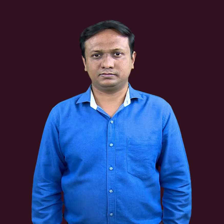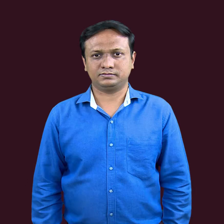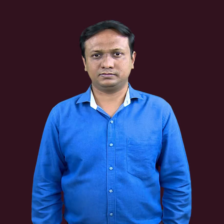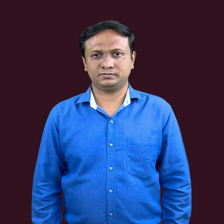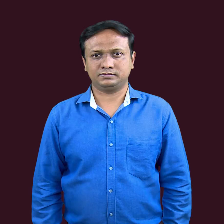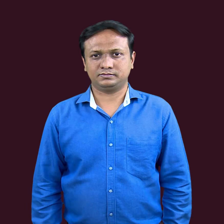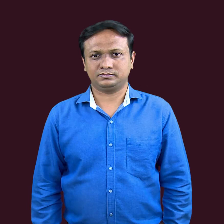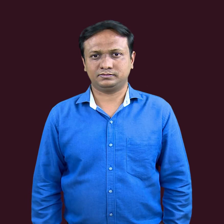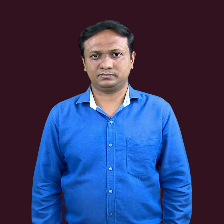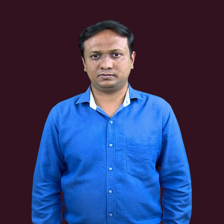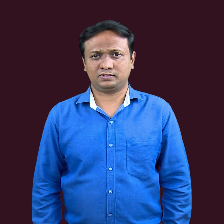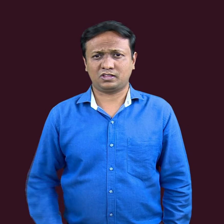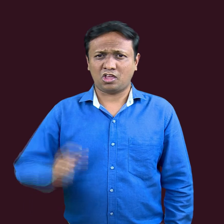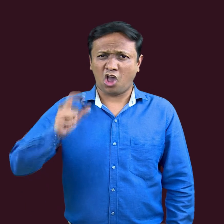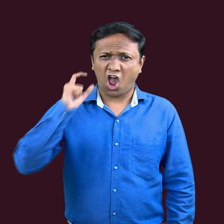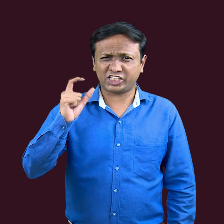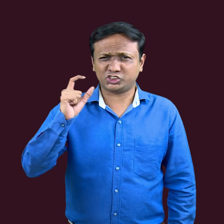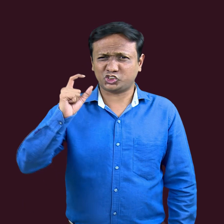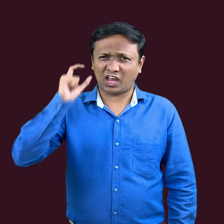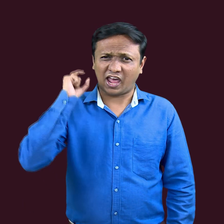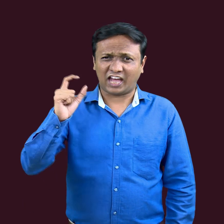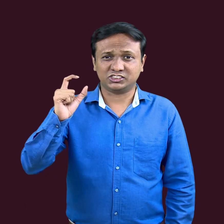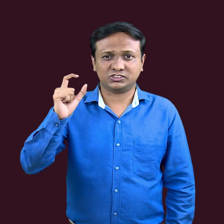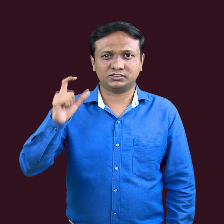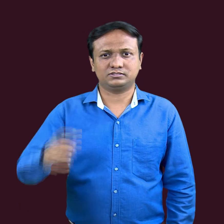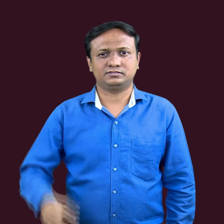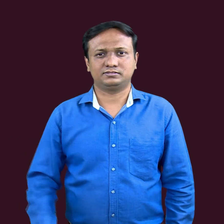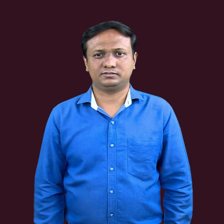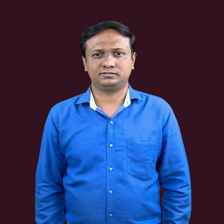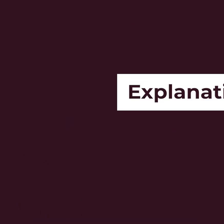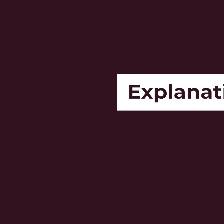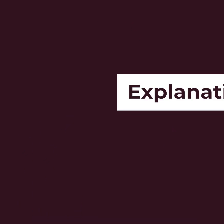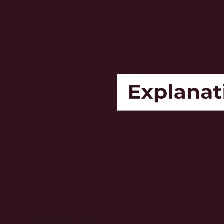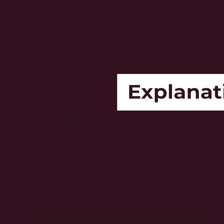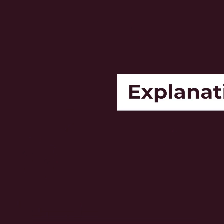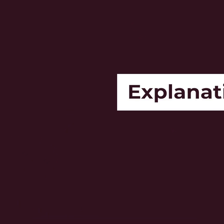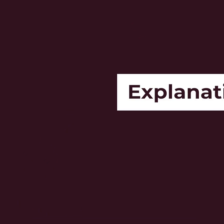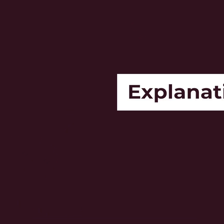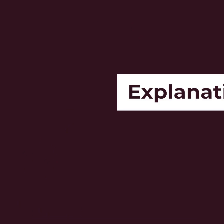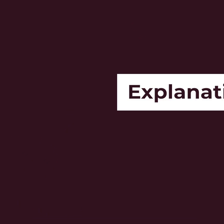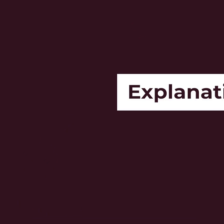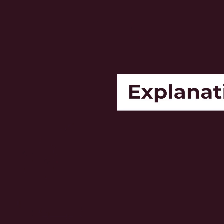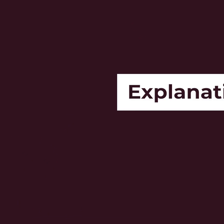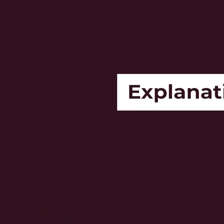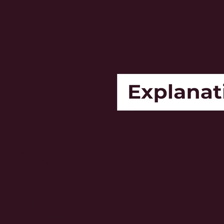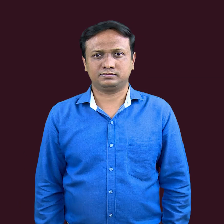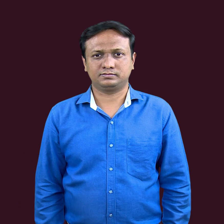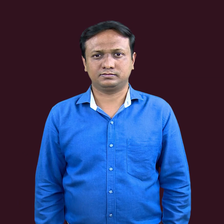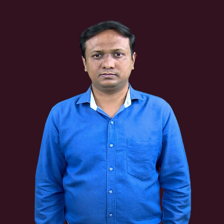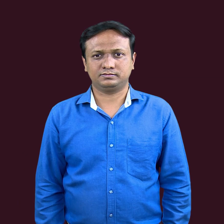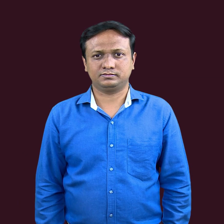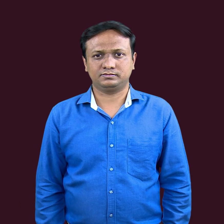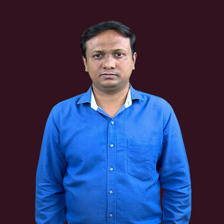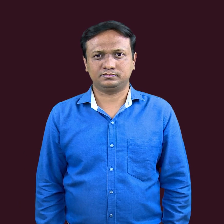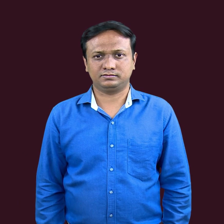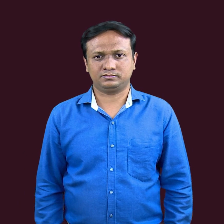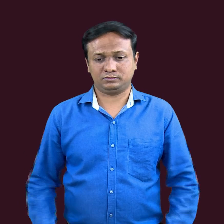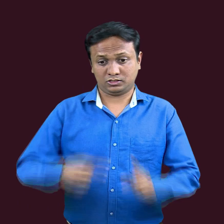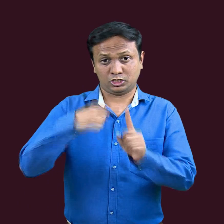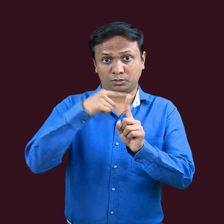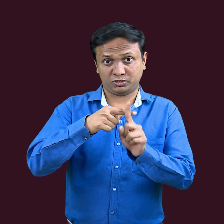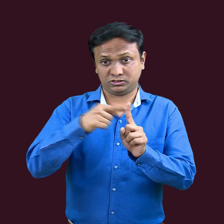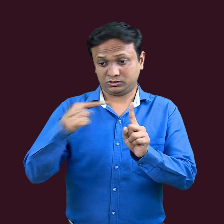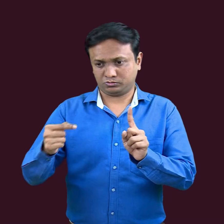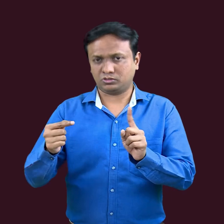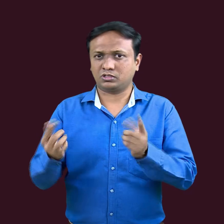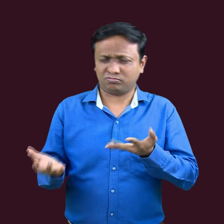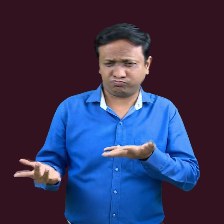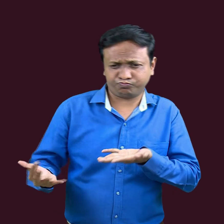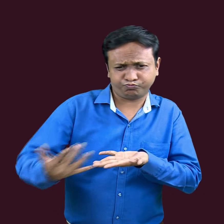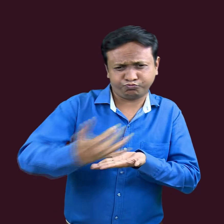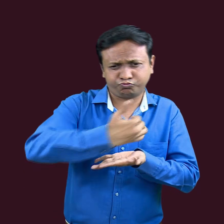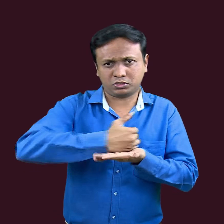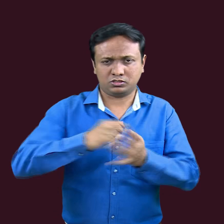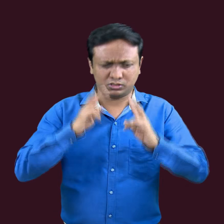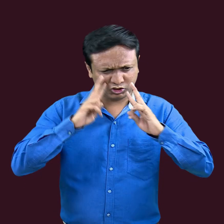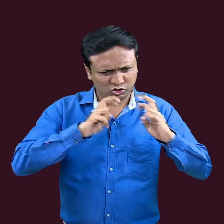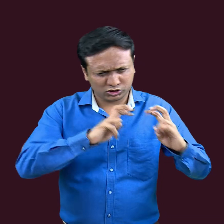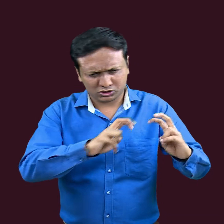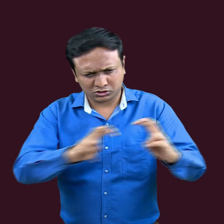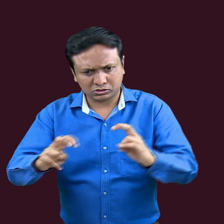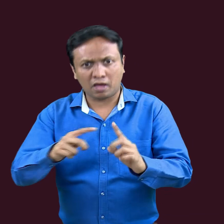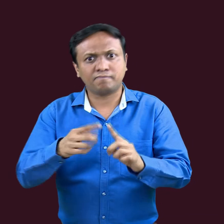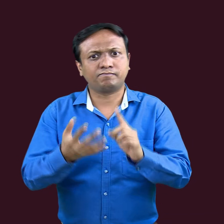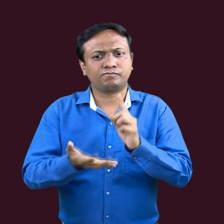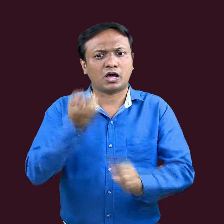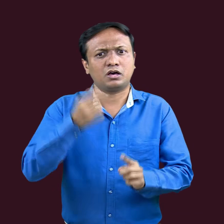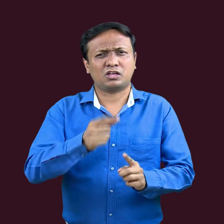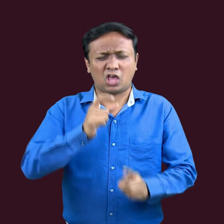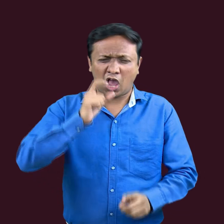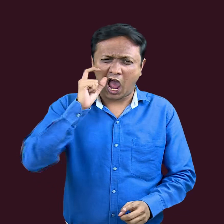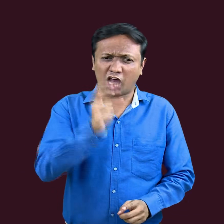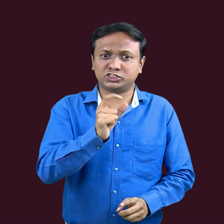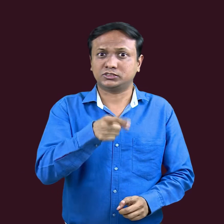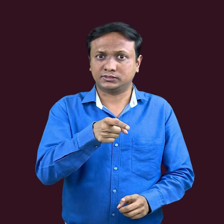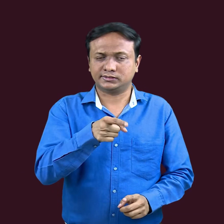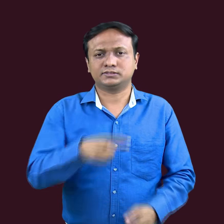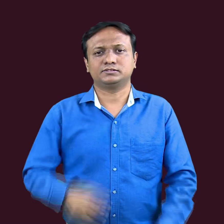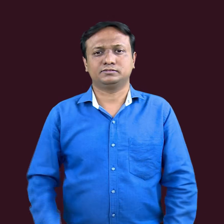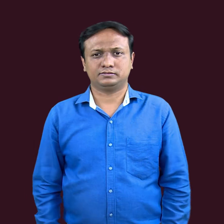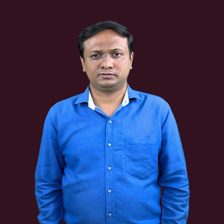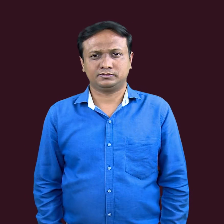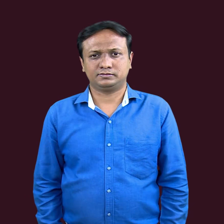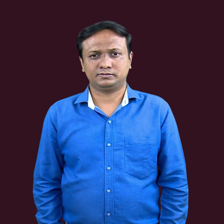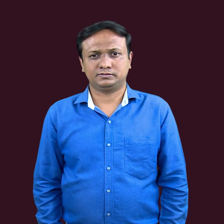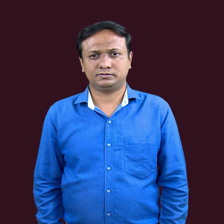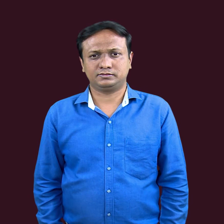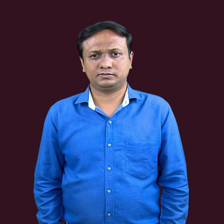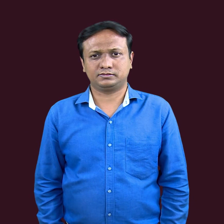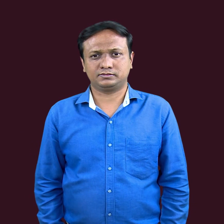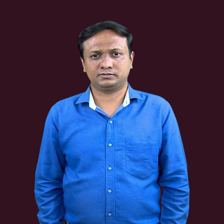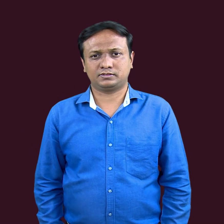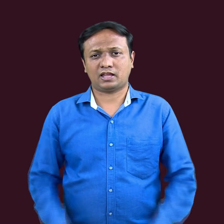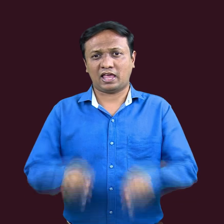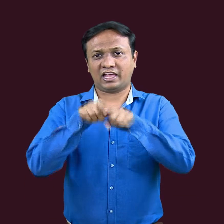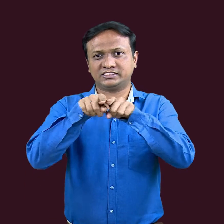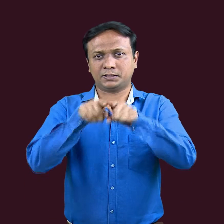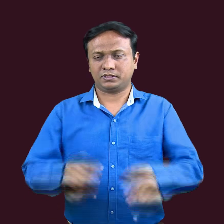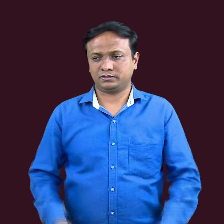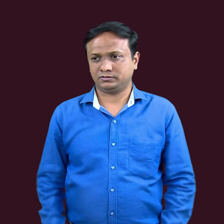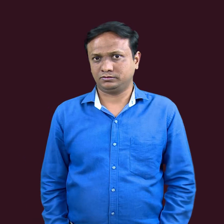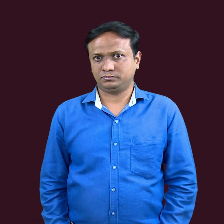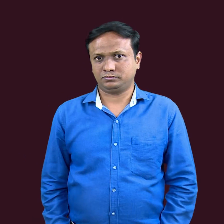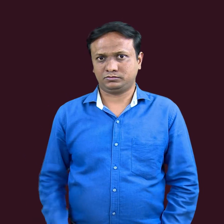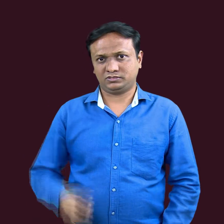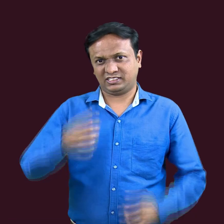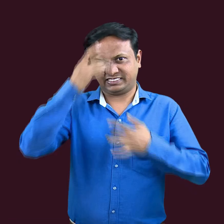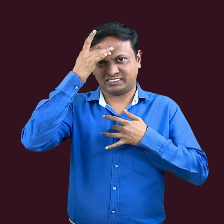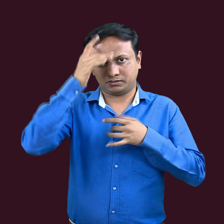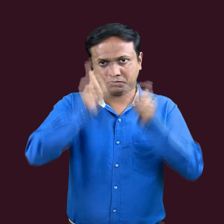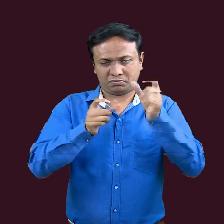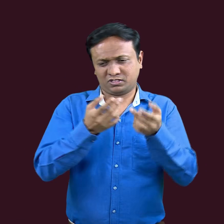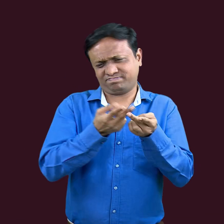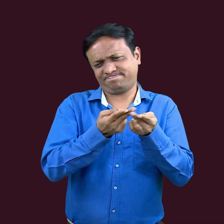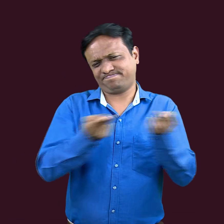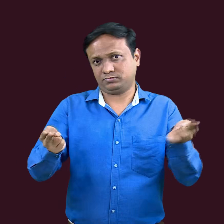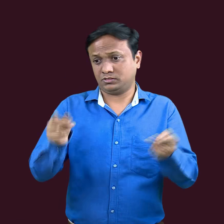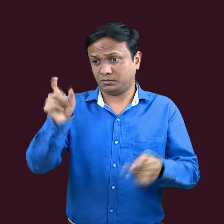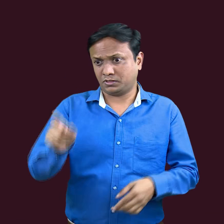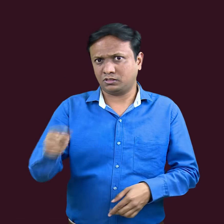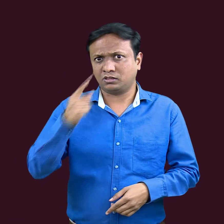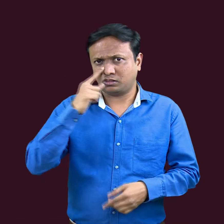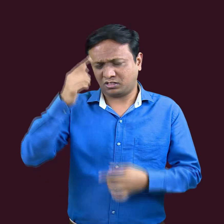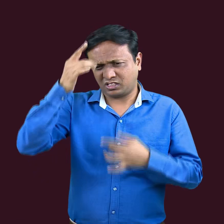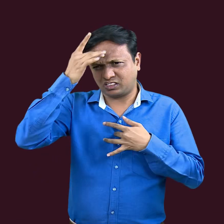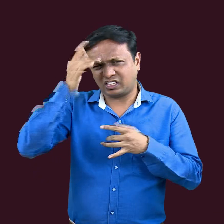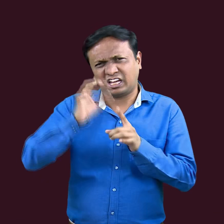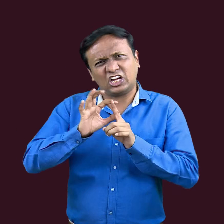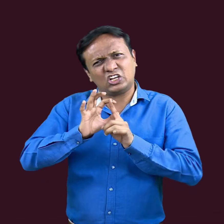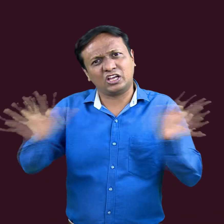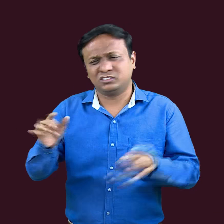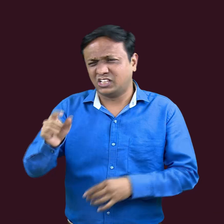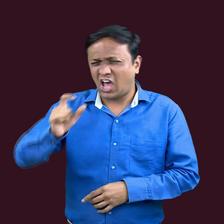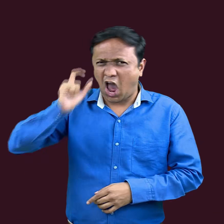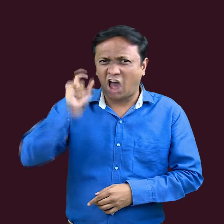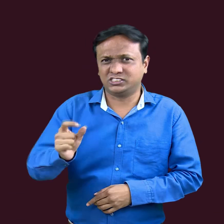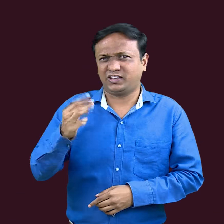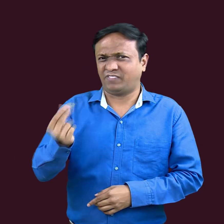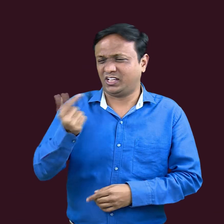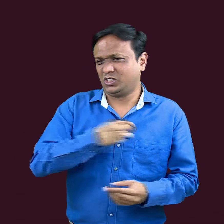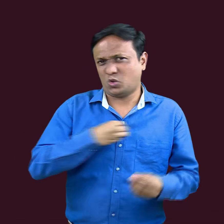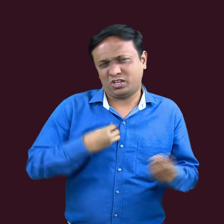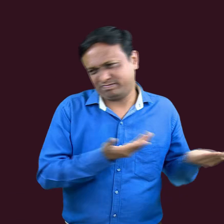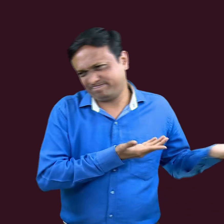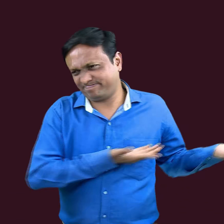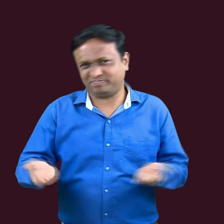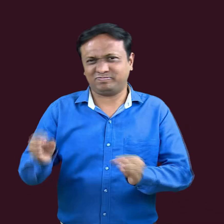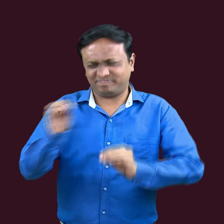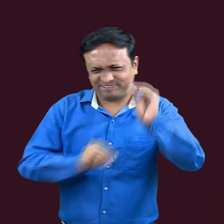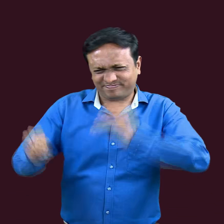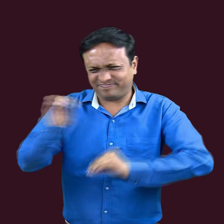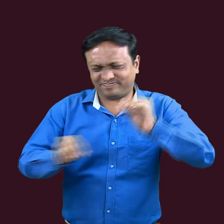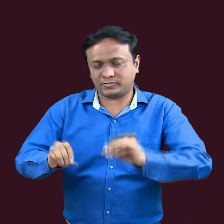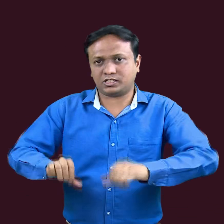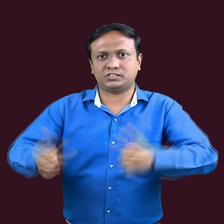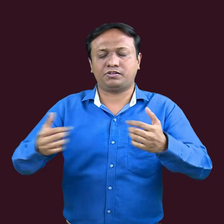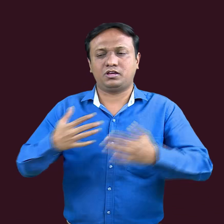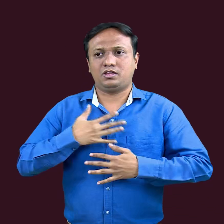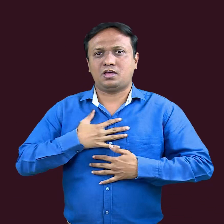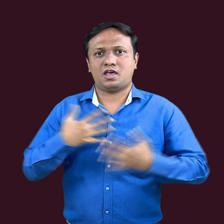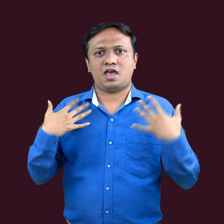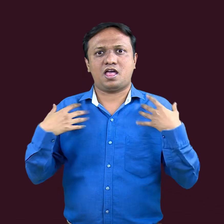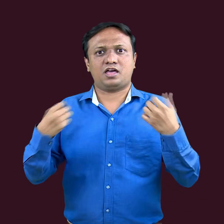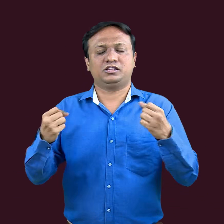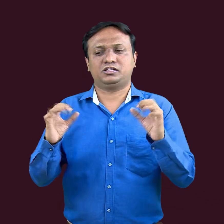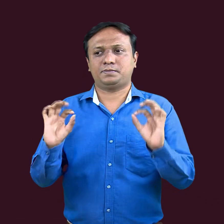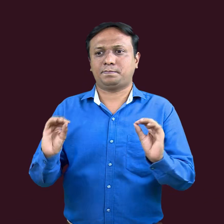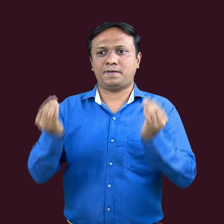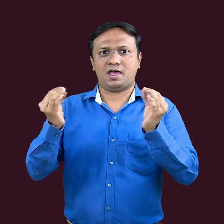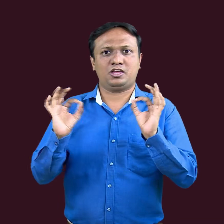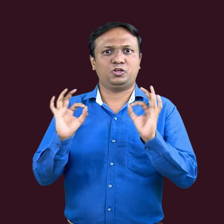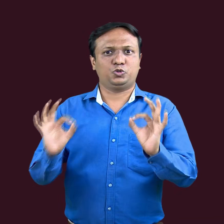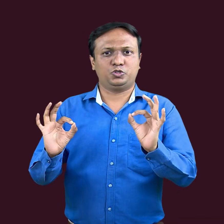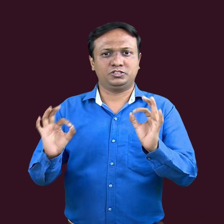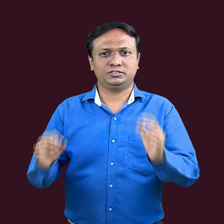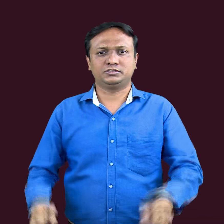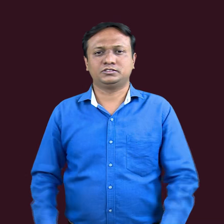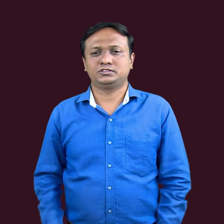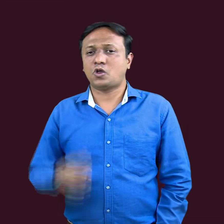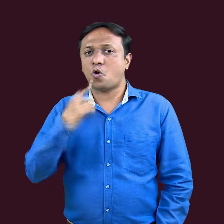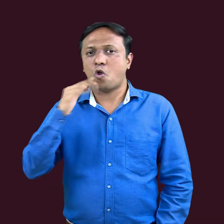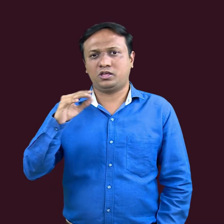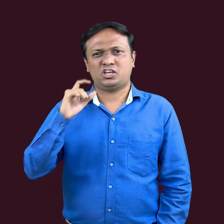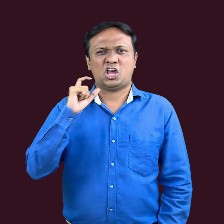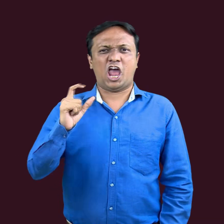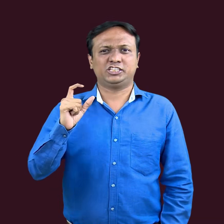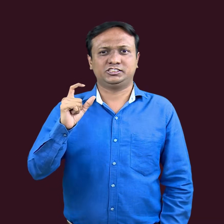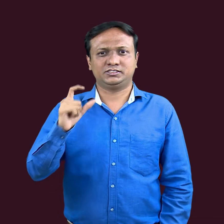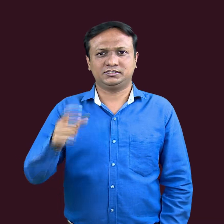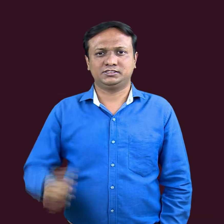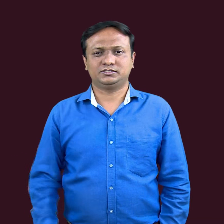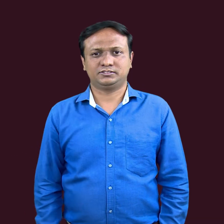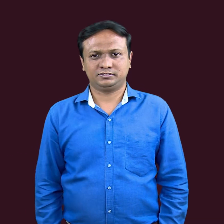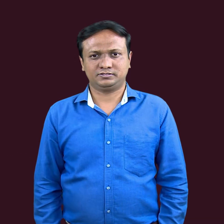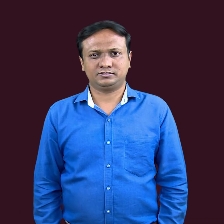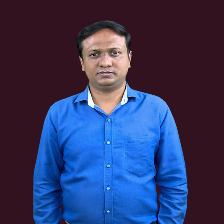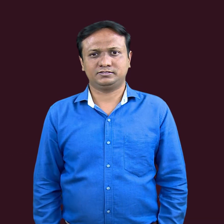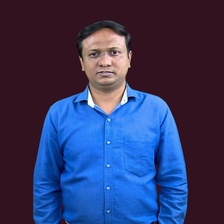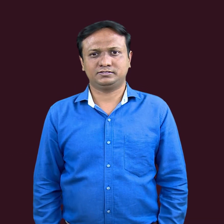Critical